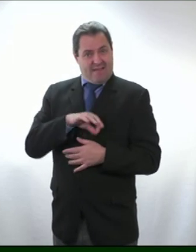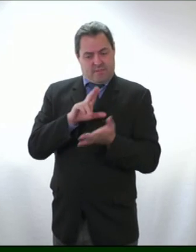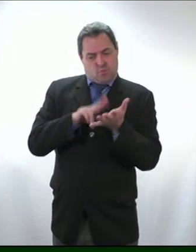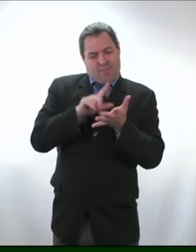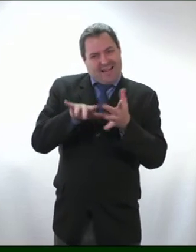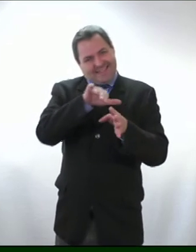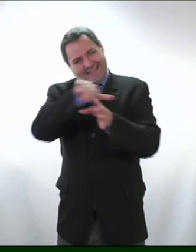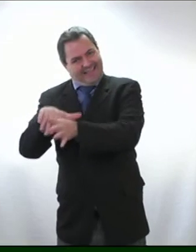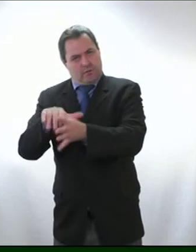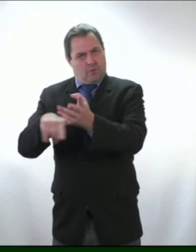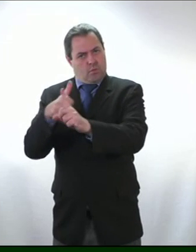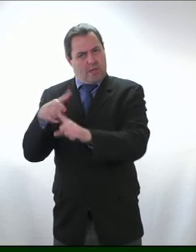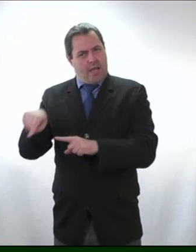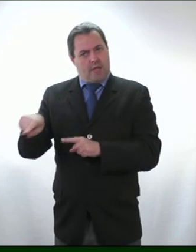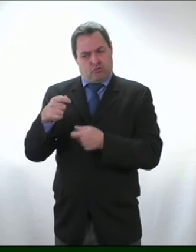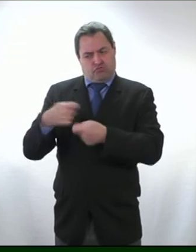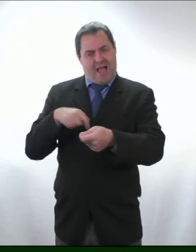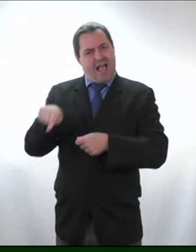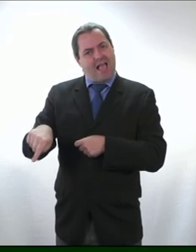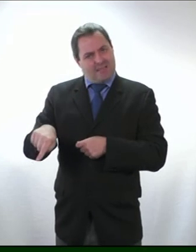of the United Kingdom?